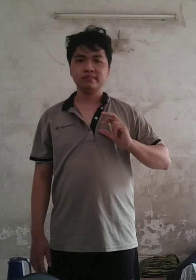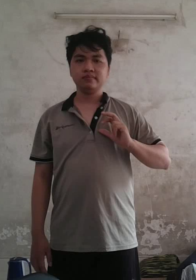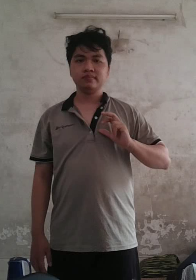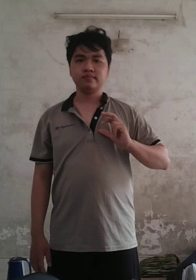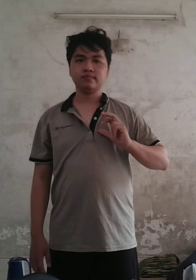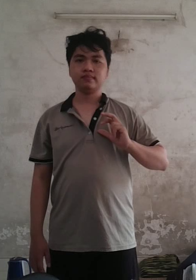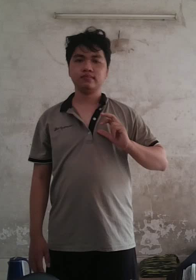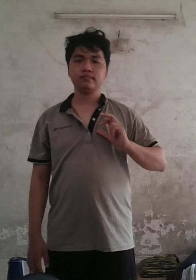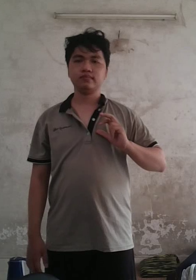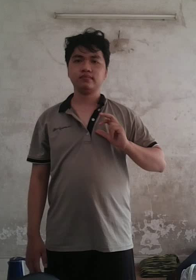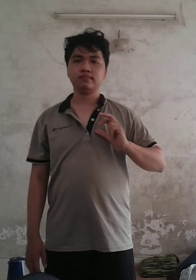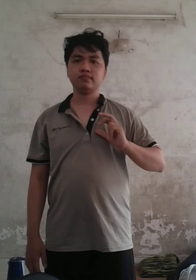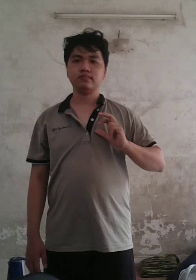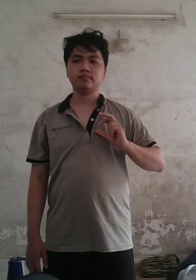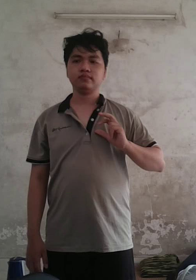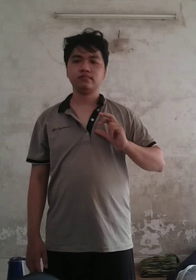giau co